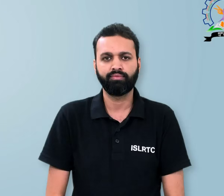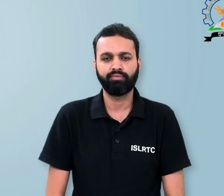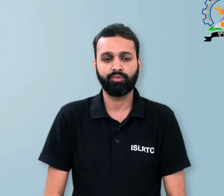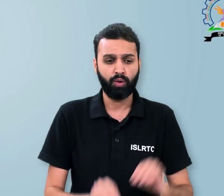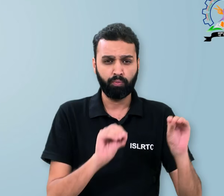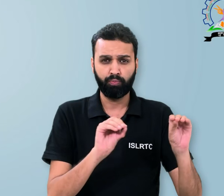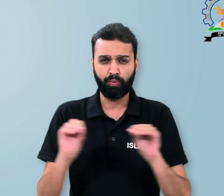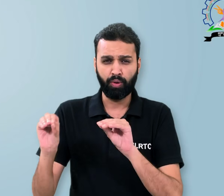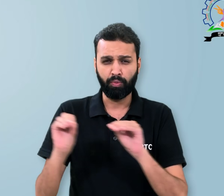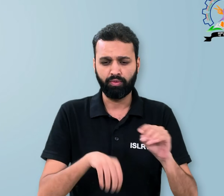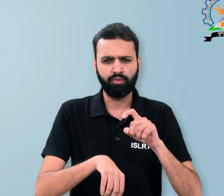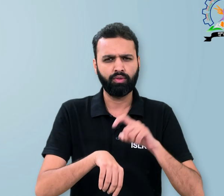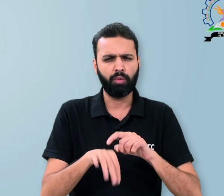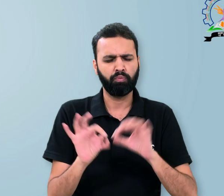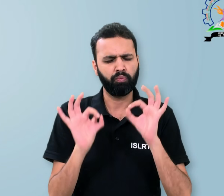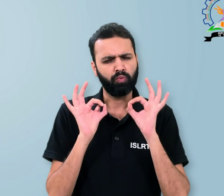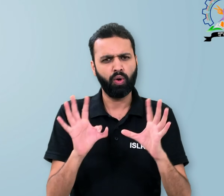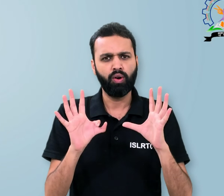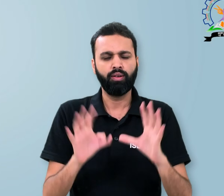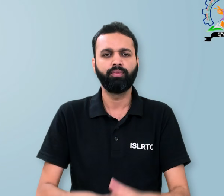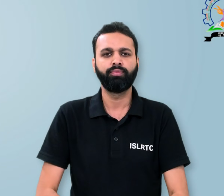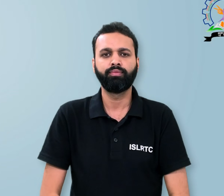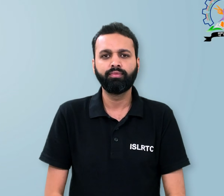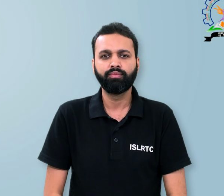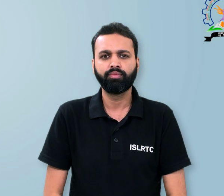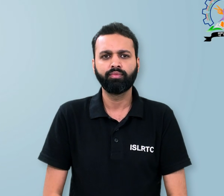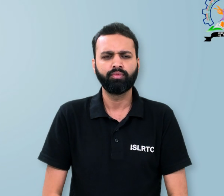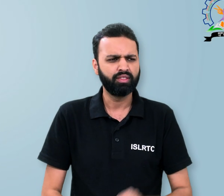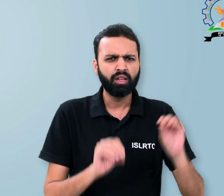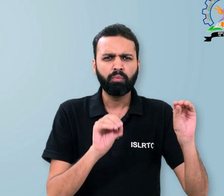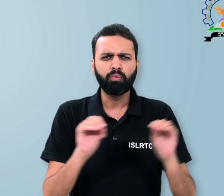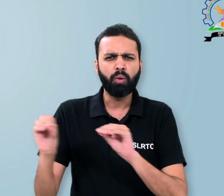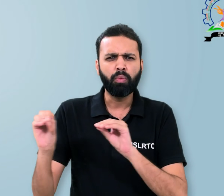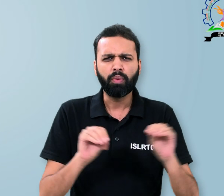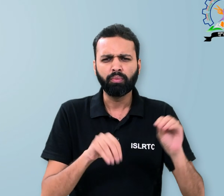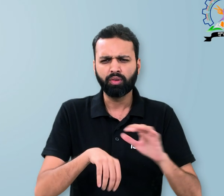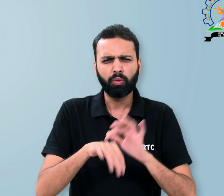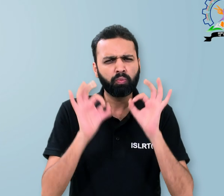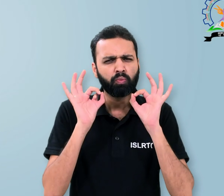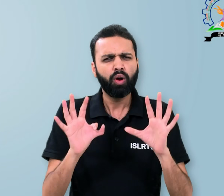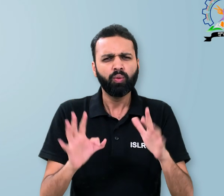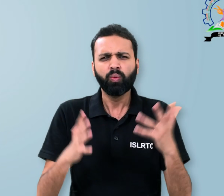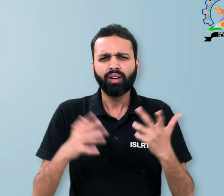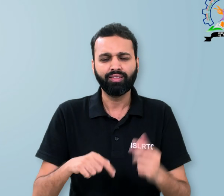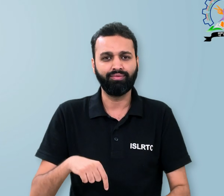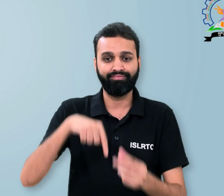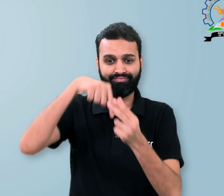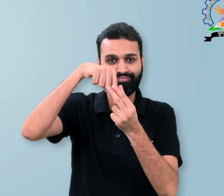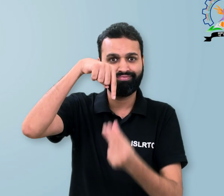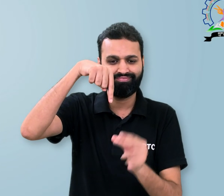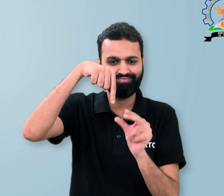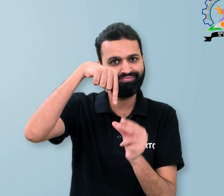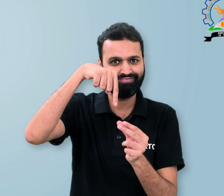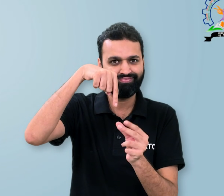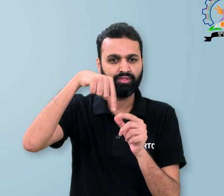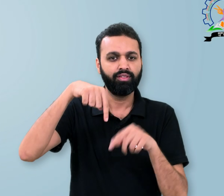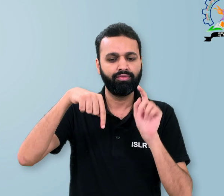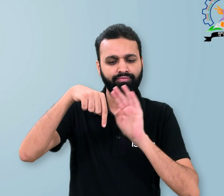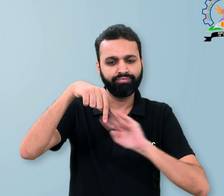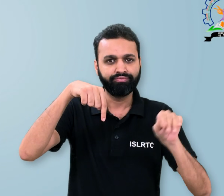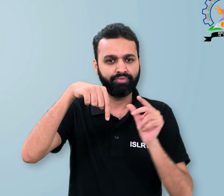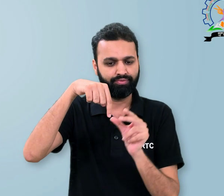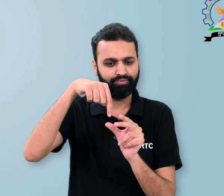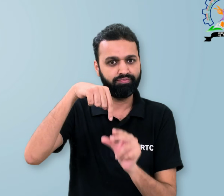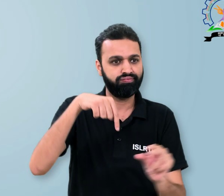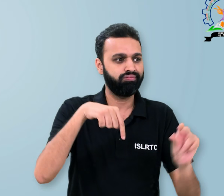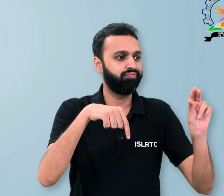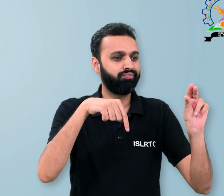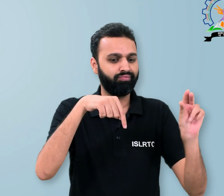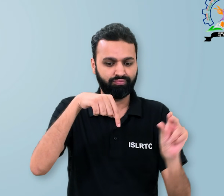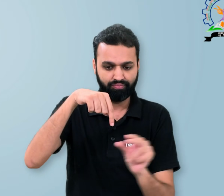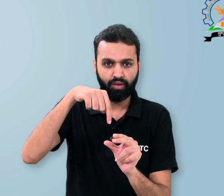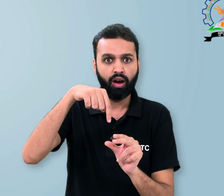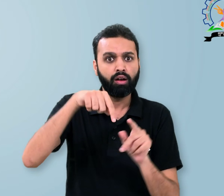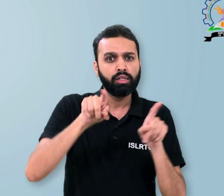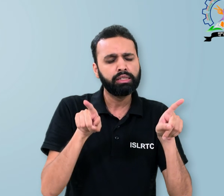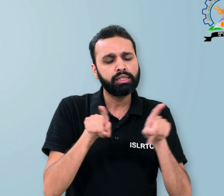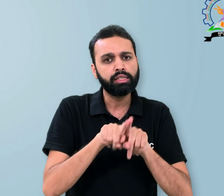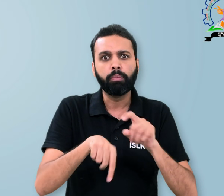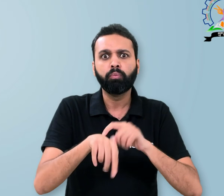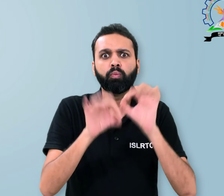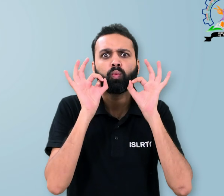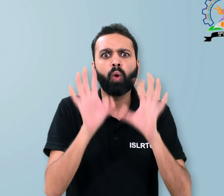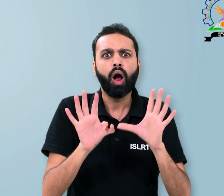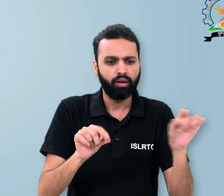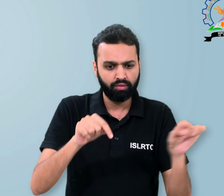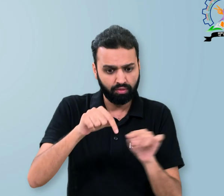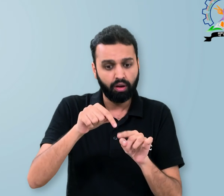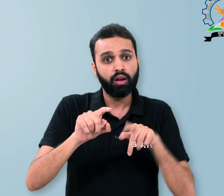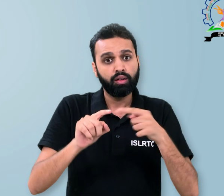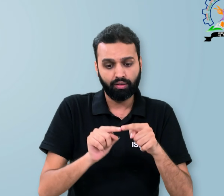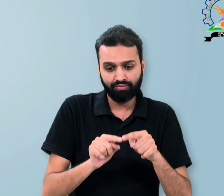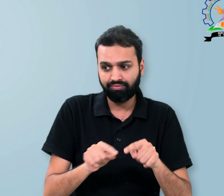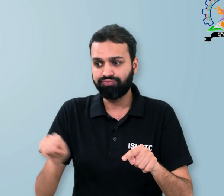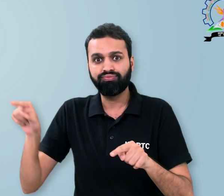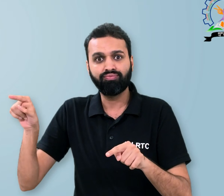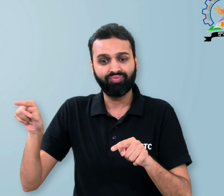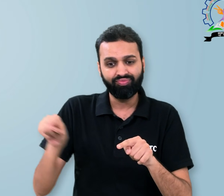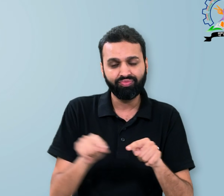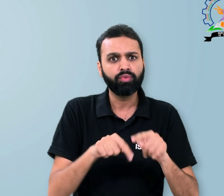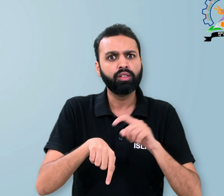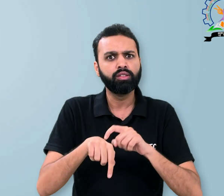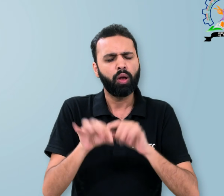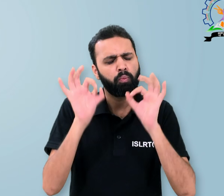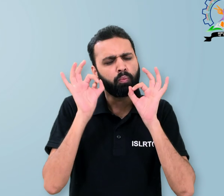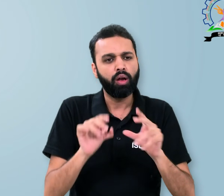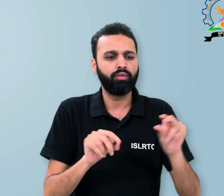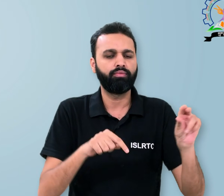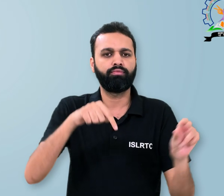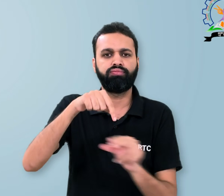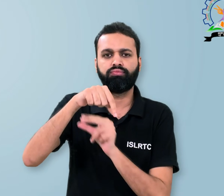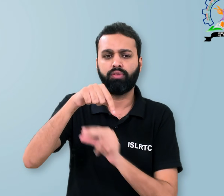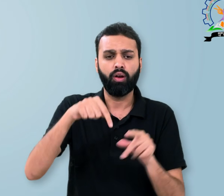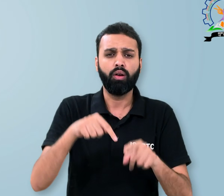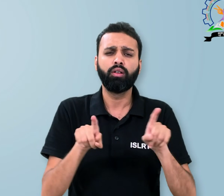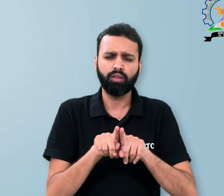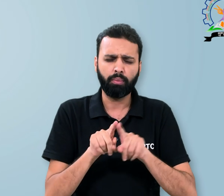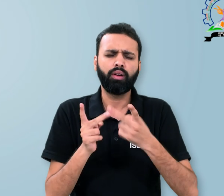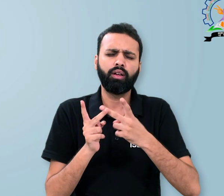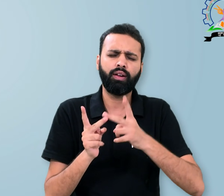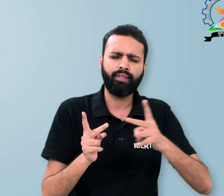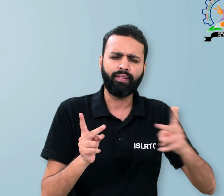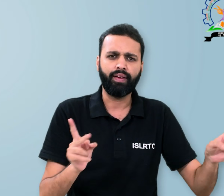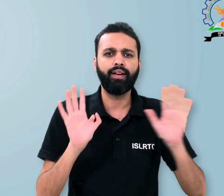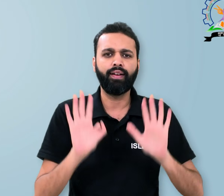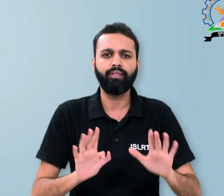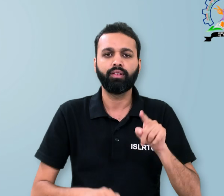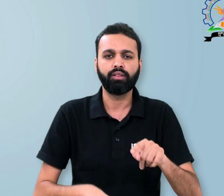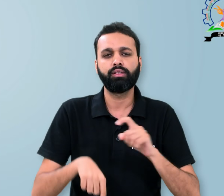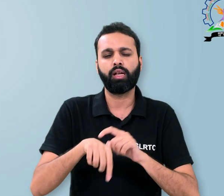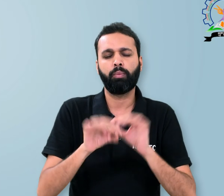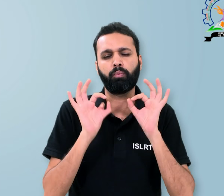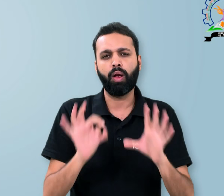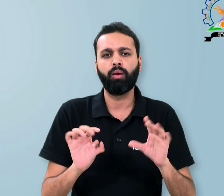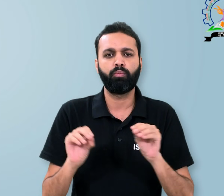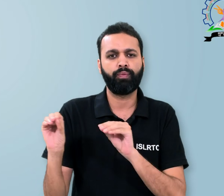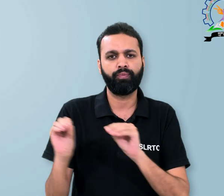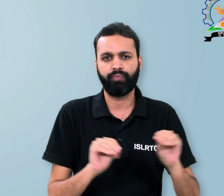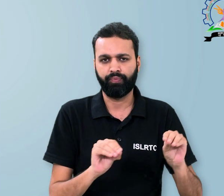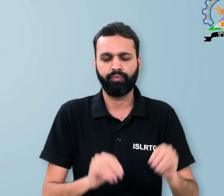Periodic Motion Motion in which an object repeats its motion after a fixed interval of time is called periodic motion.